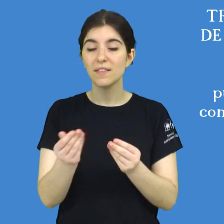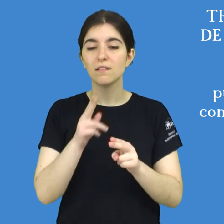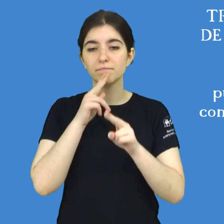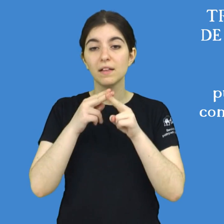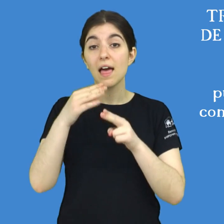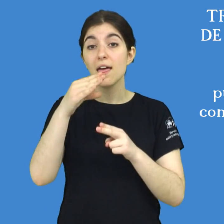nombre